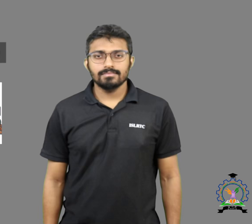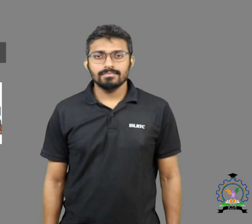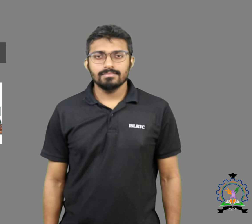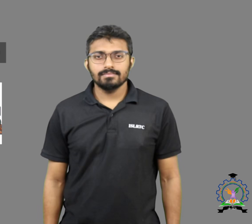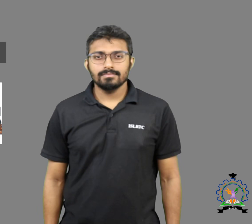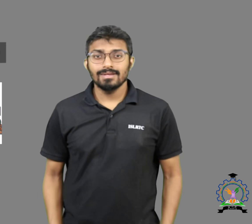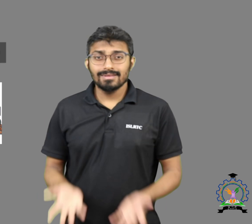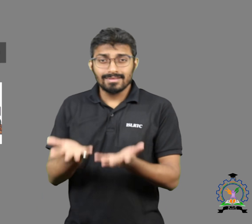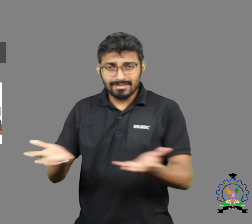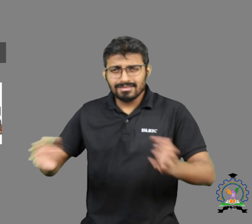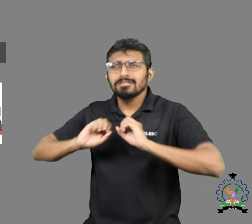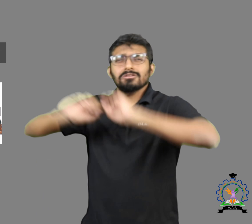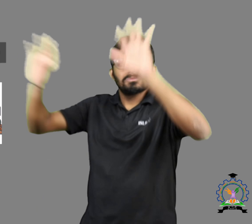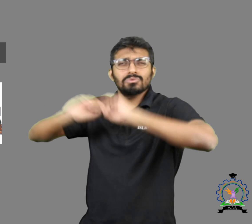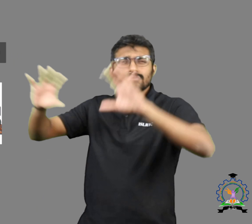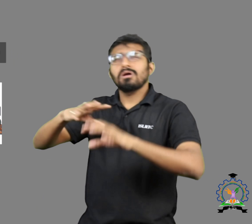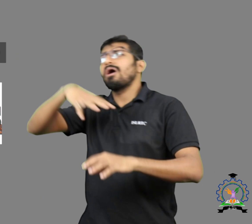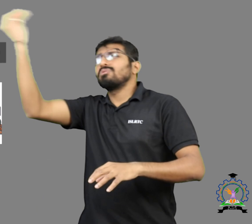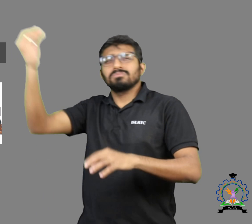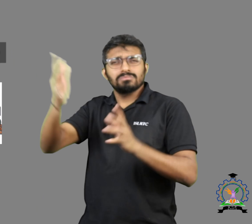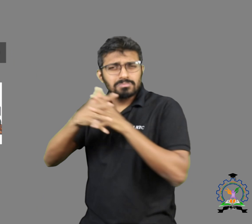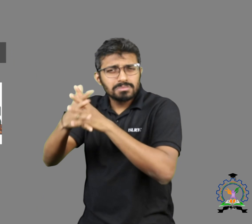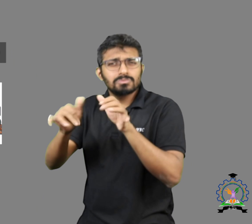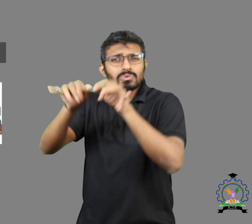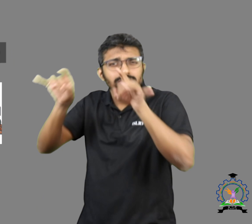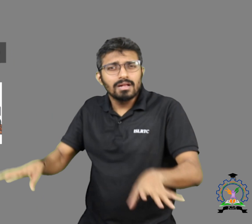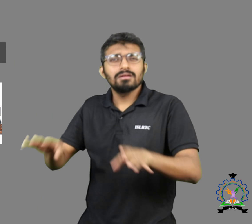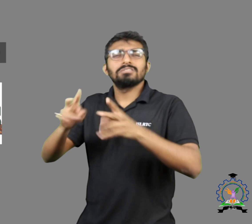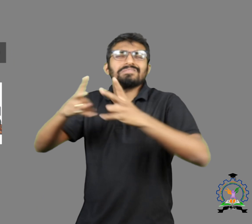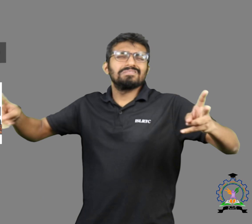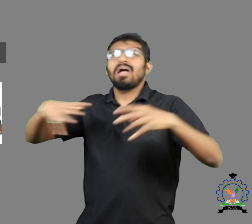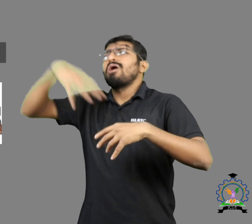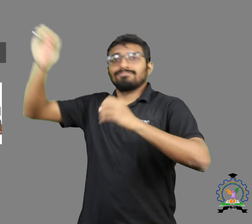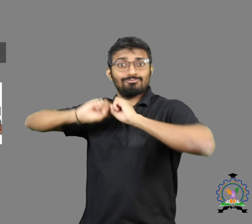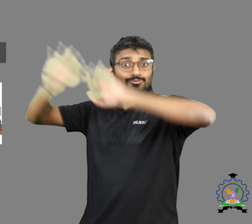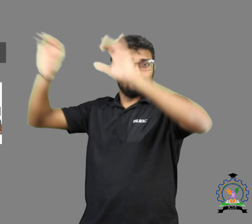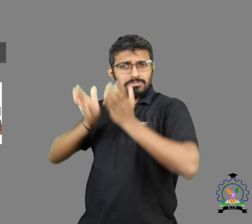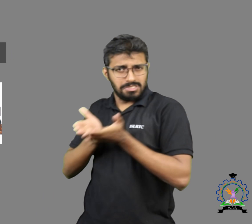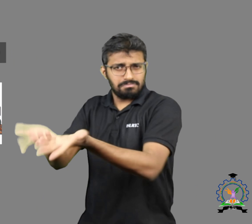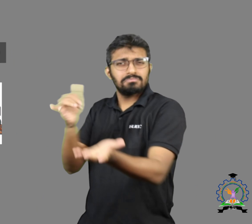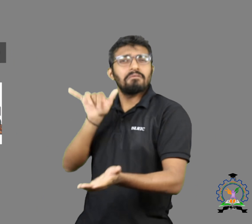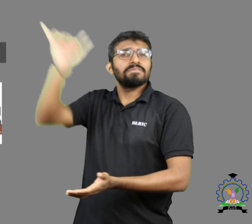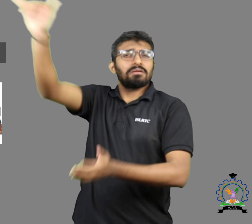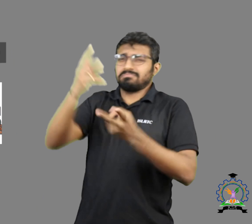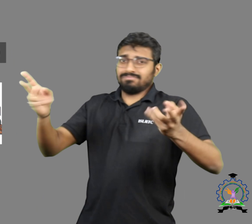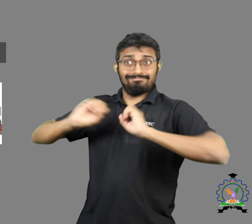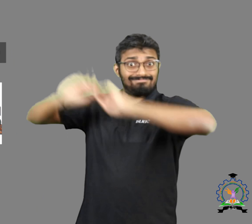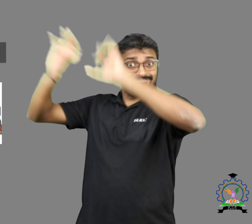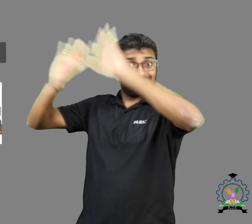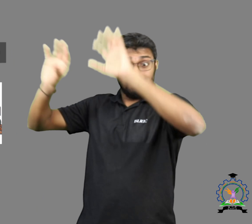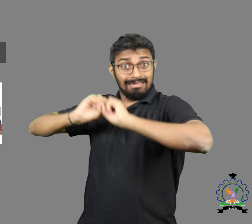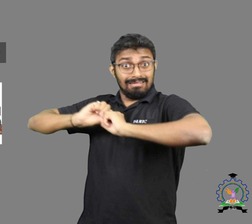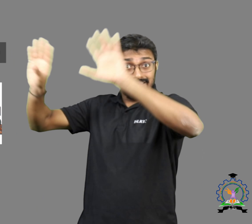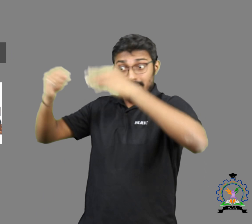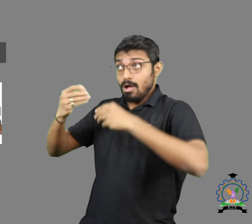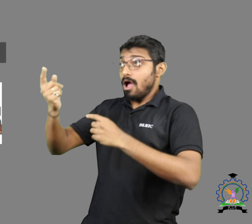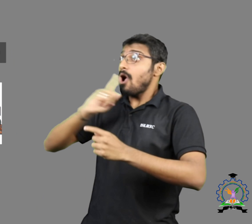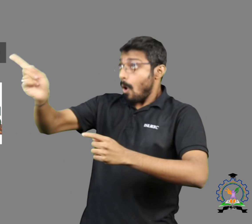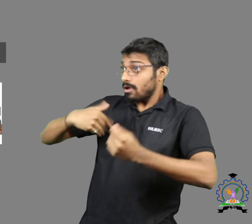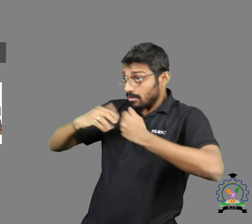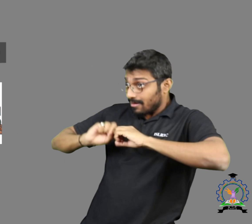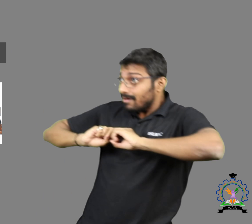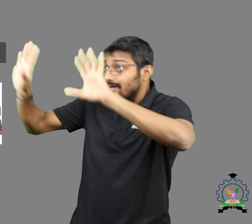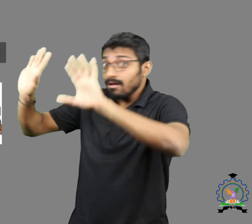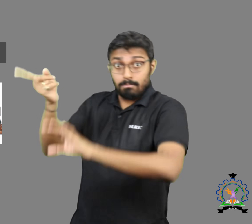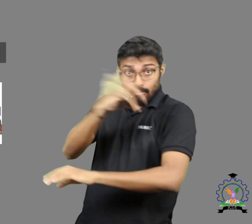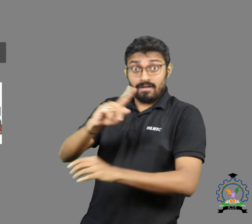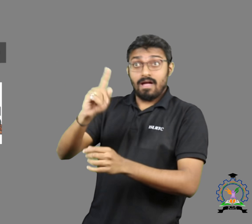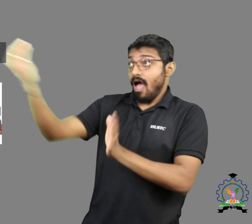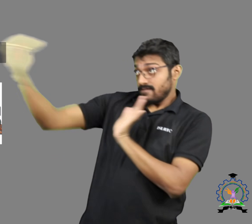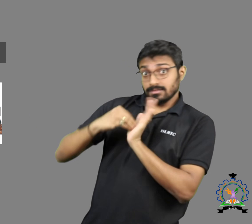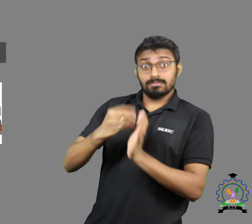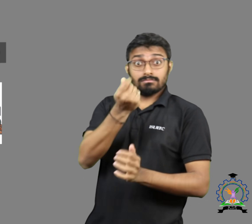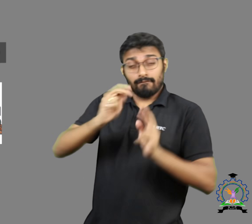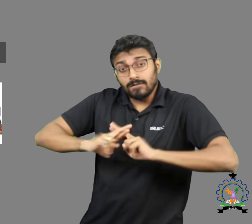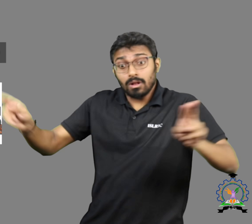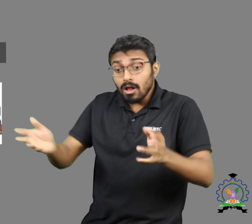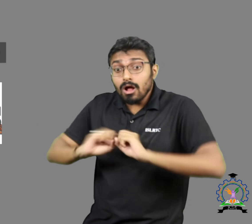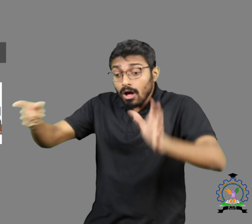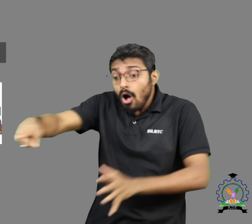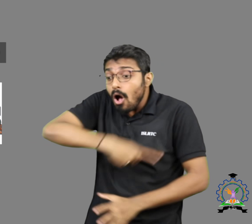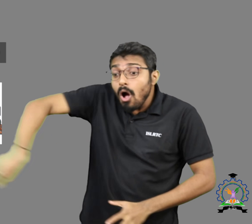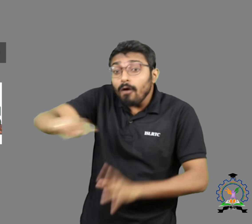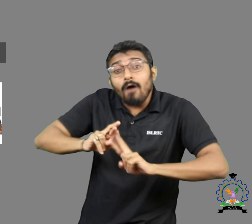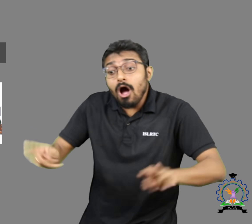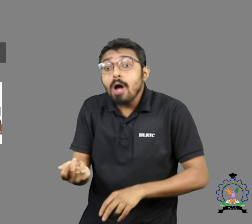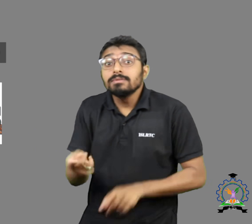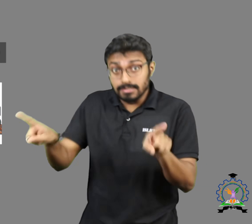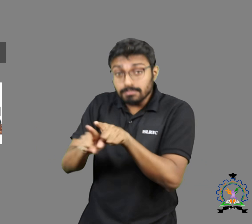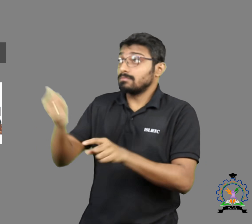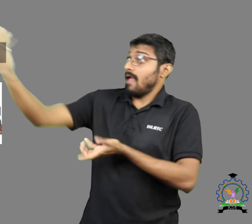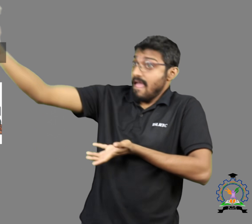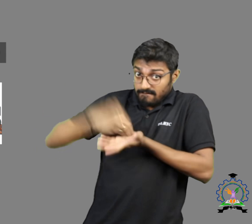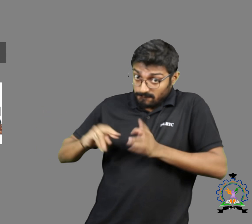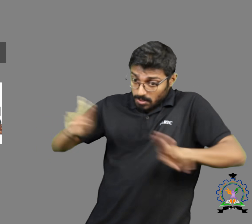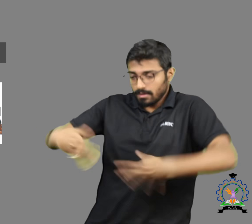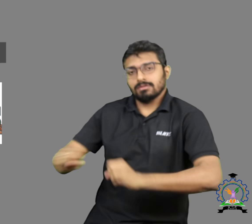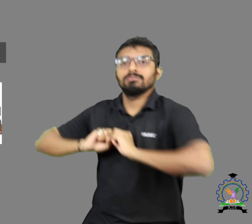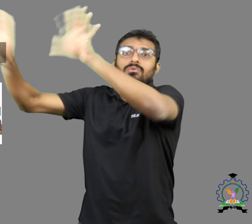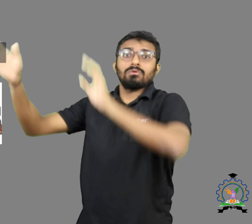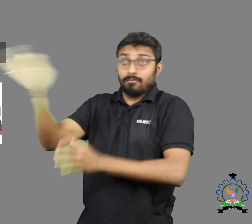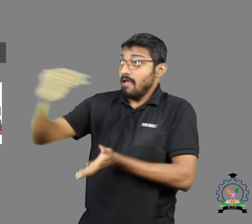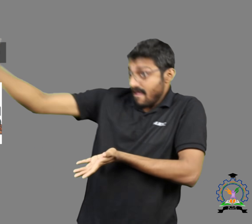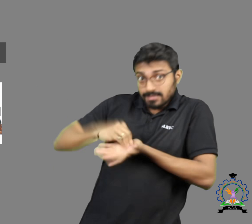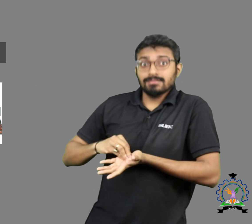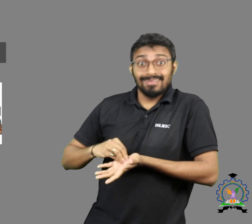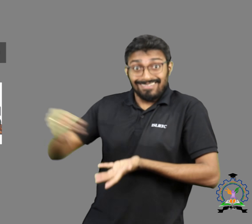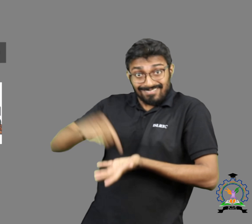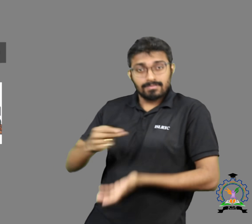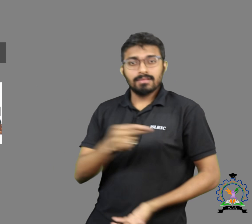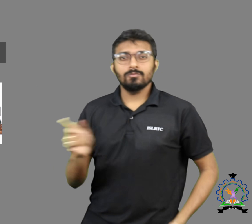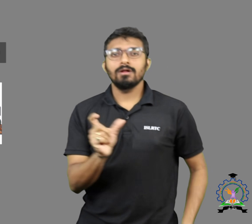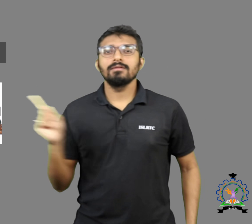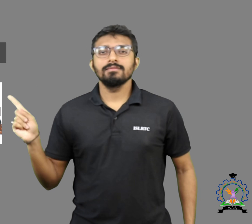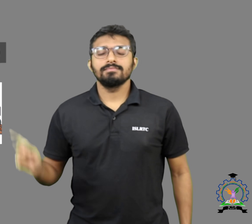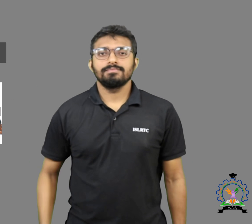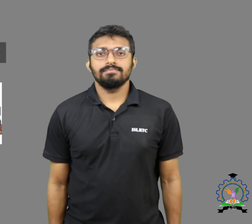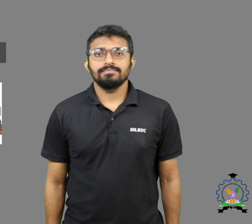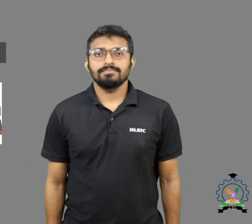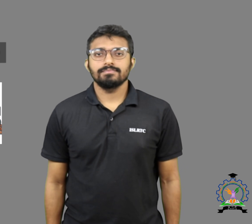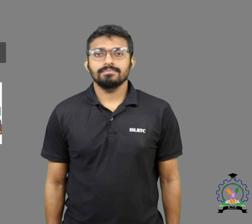Cash in Advance (CIA)